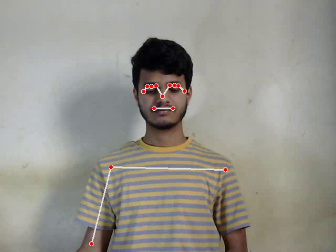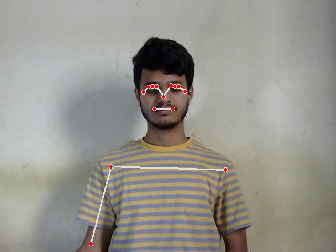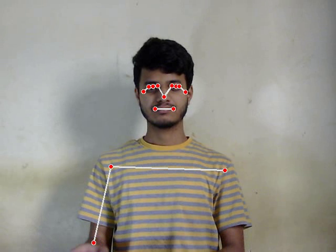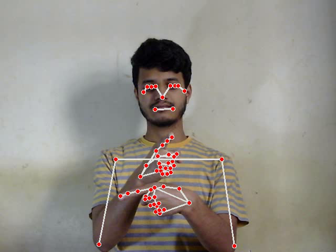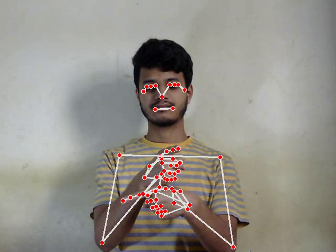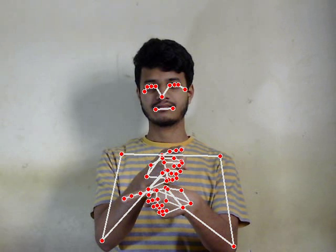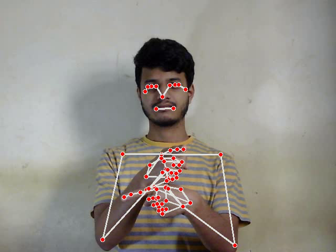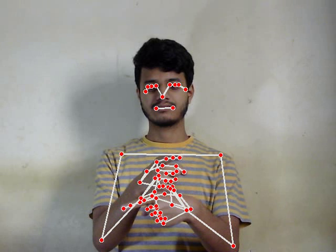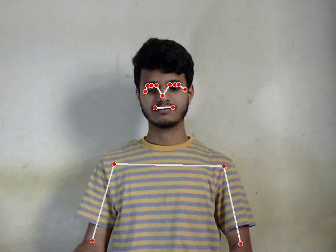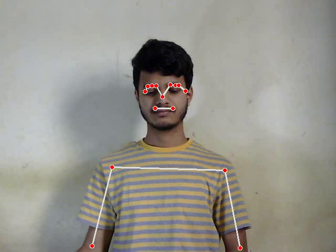right